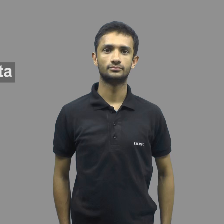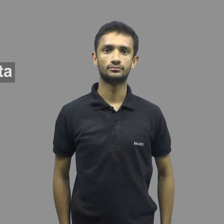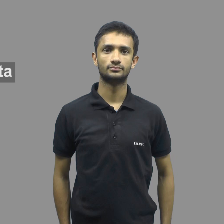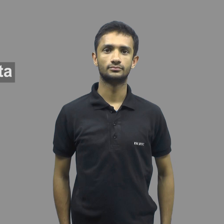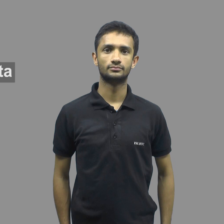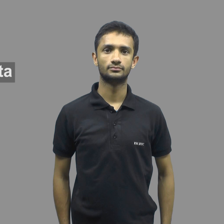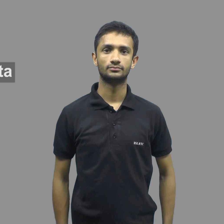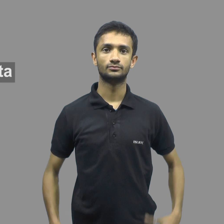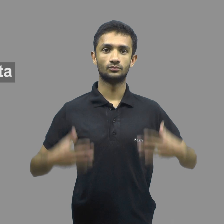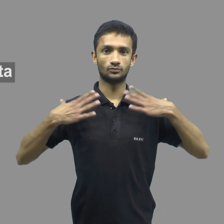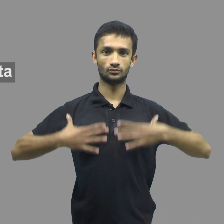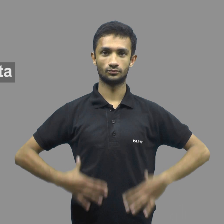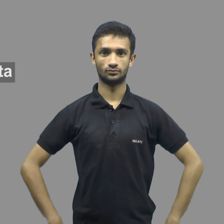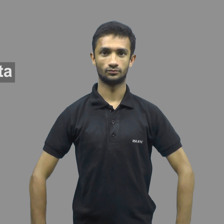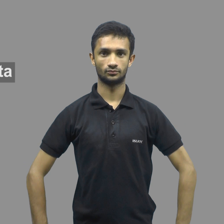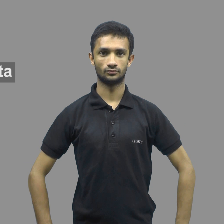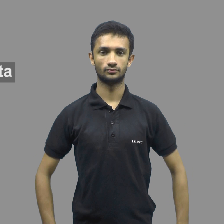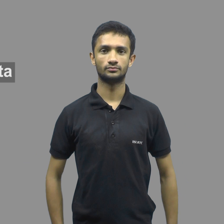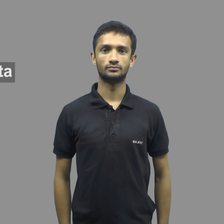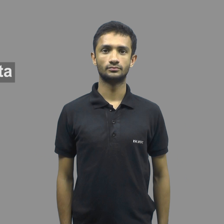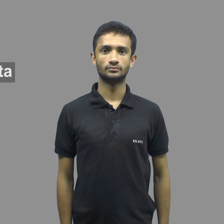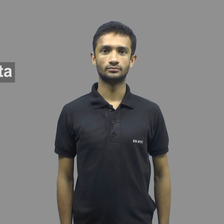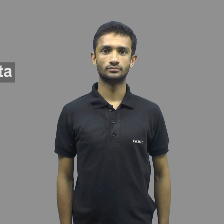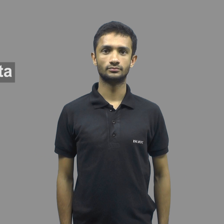Kurta